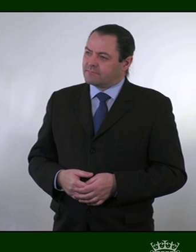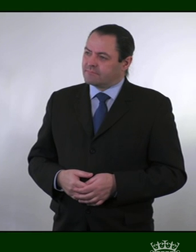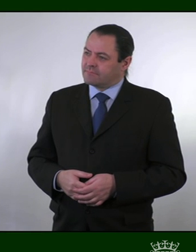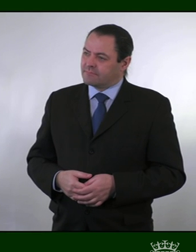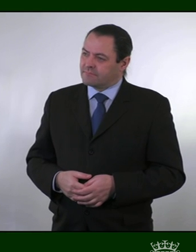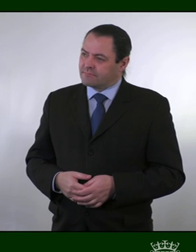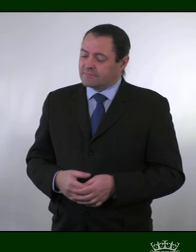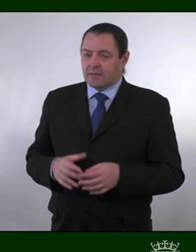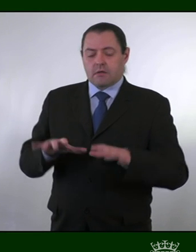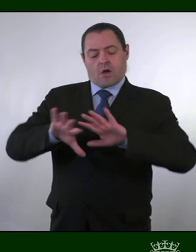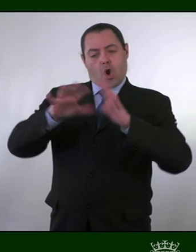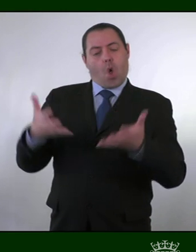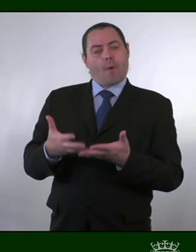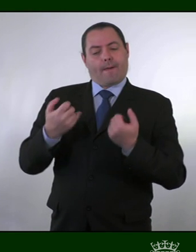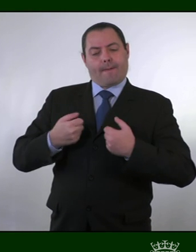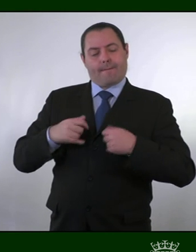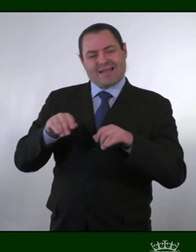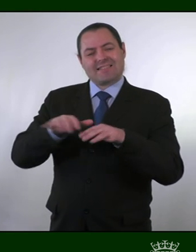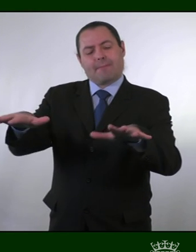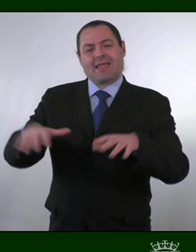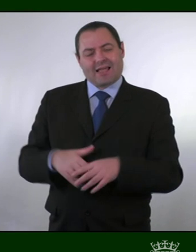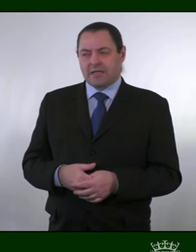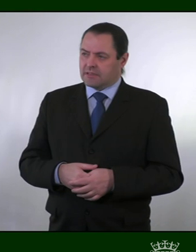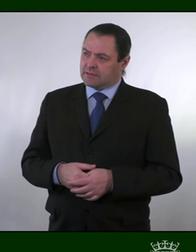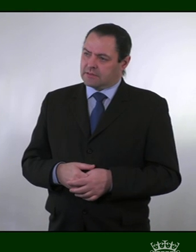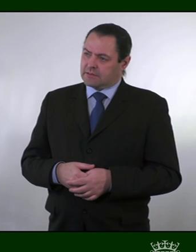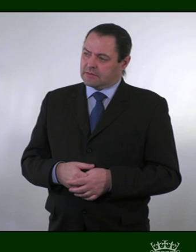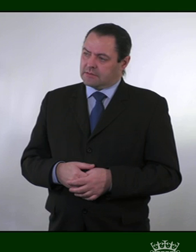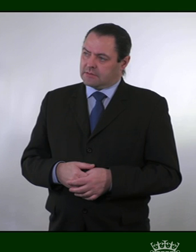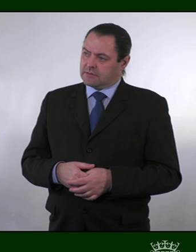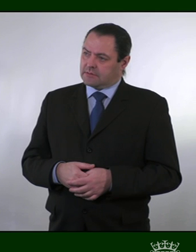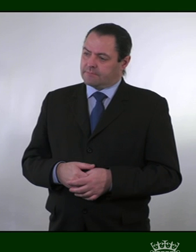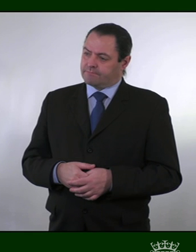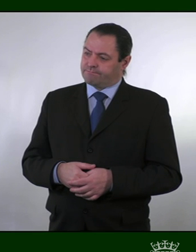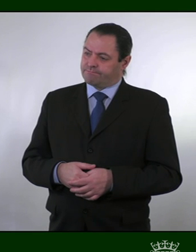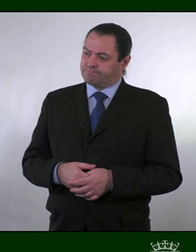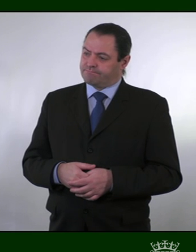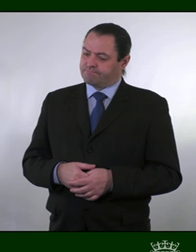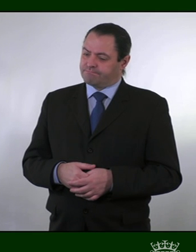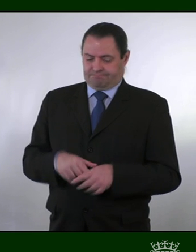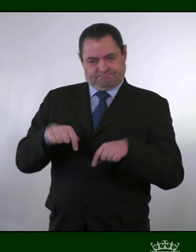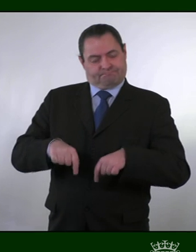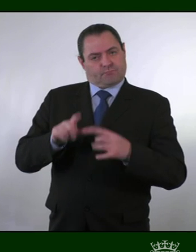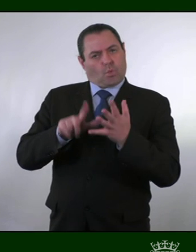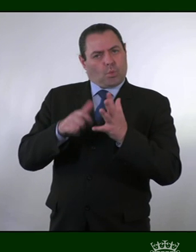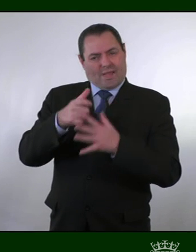This is a global pandemic and one in which the UK has, as the hon.